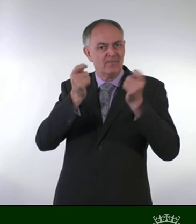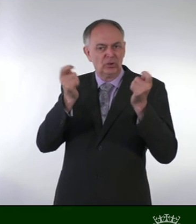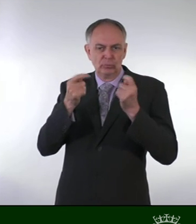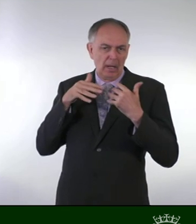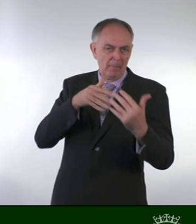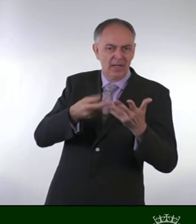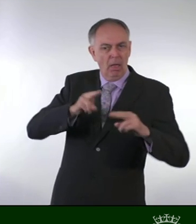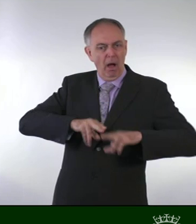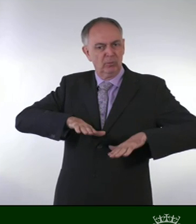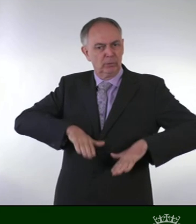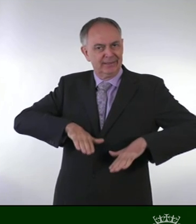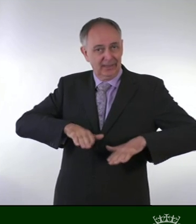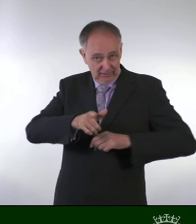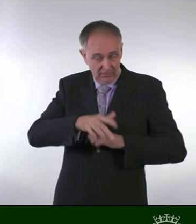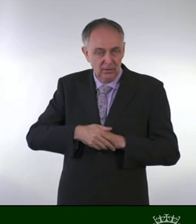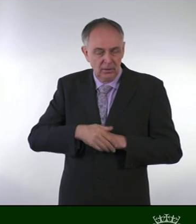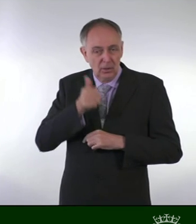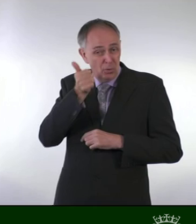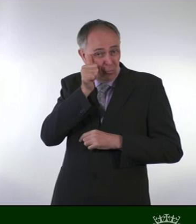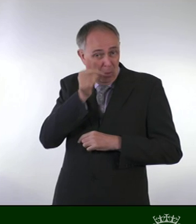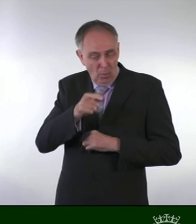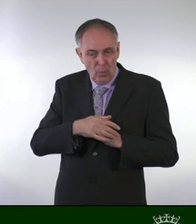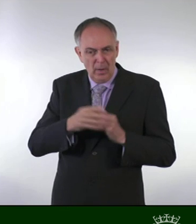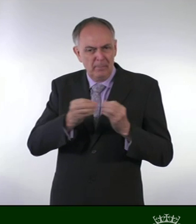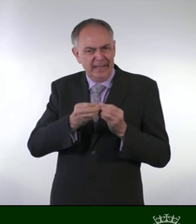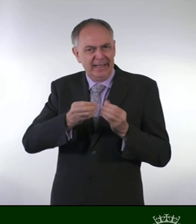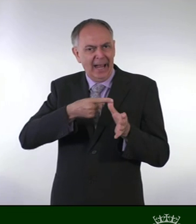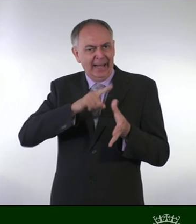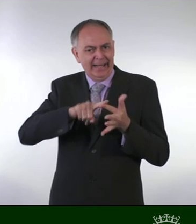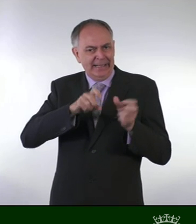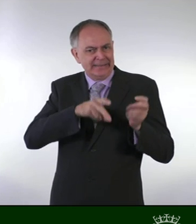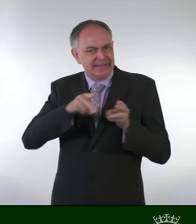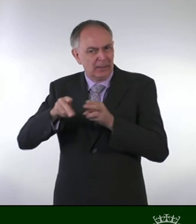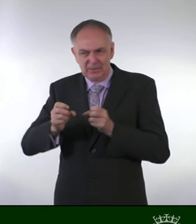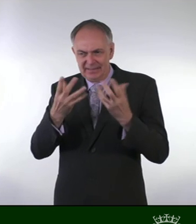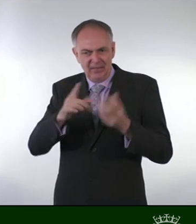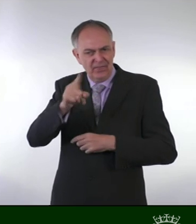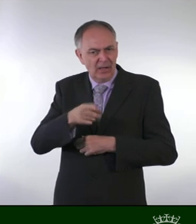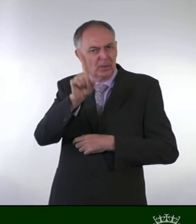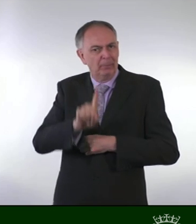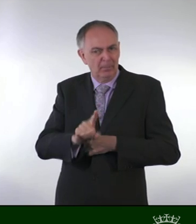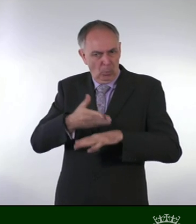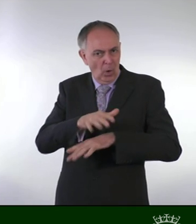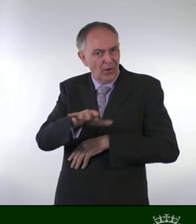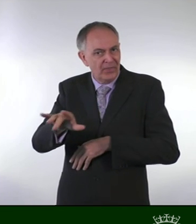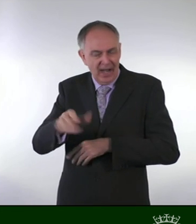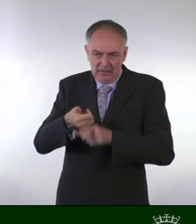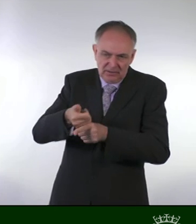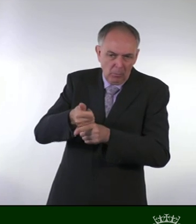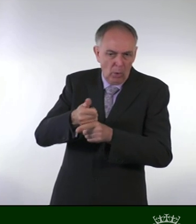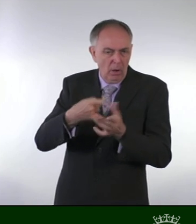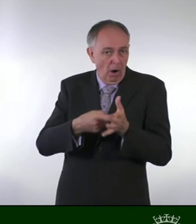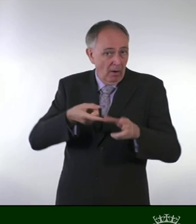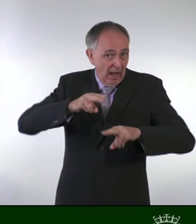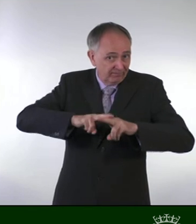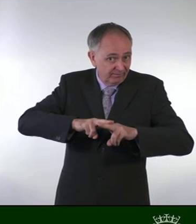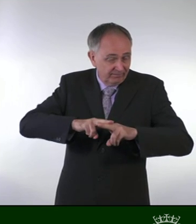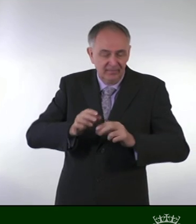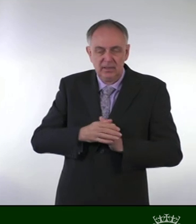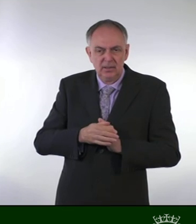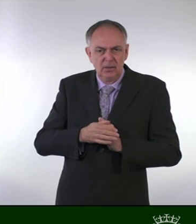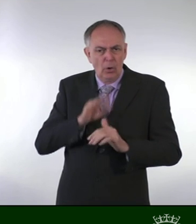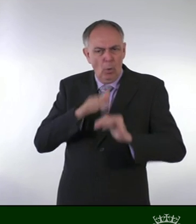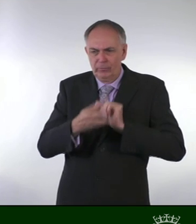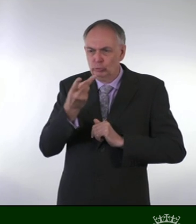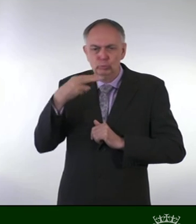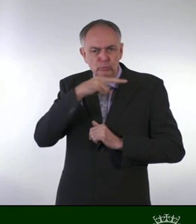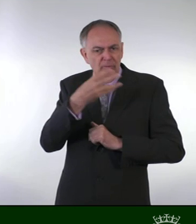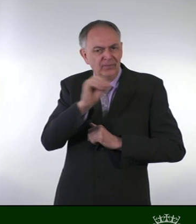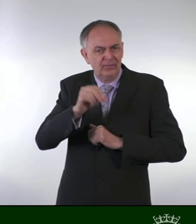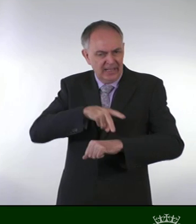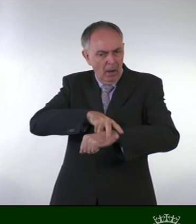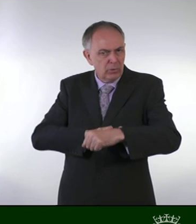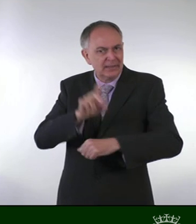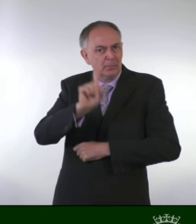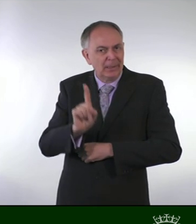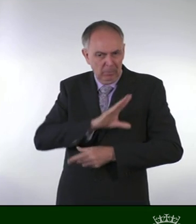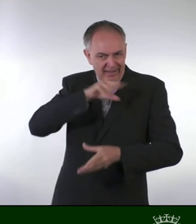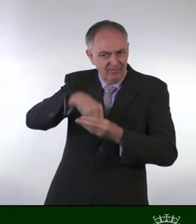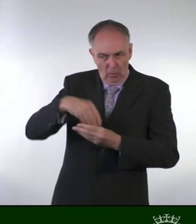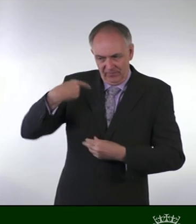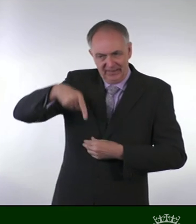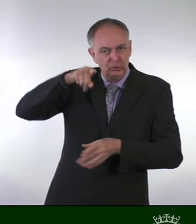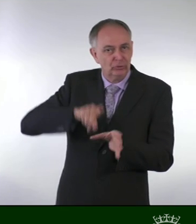As you are aware, Mr Speaker, BAE Systems alone employs more than 10,000 people across Lancashire, supporting the great work of our RAF, and it is taking on more than 250 apprentices in that part of the business this year.